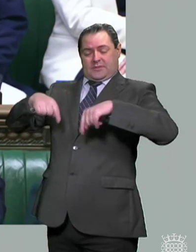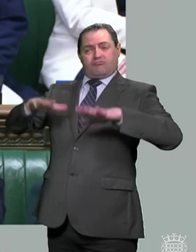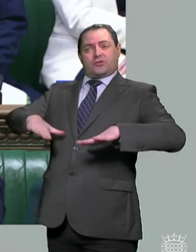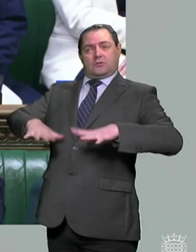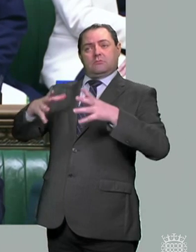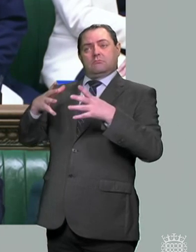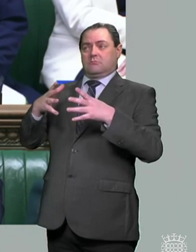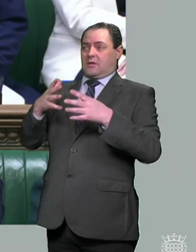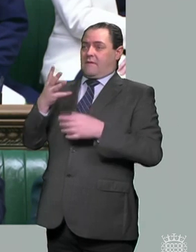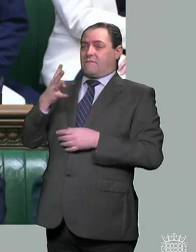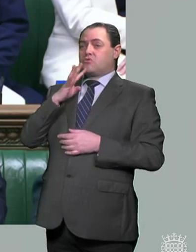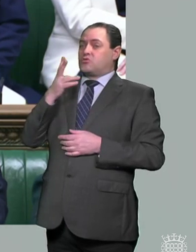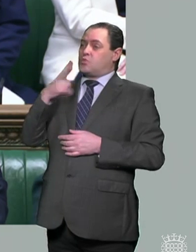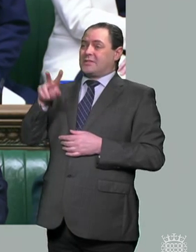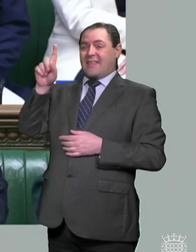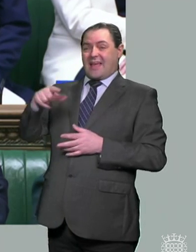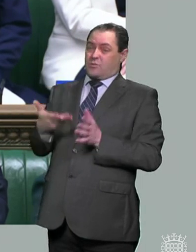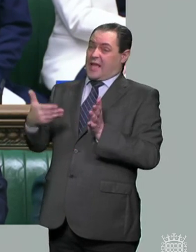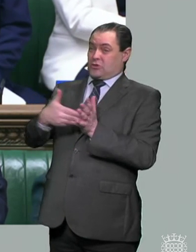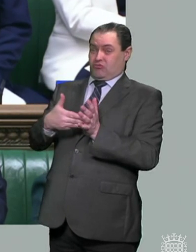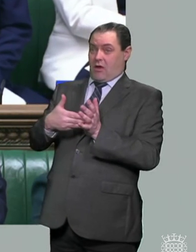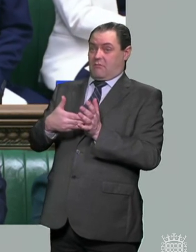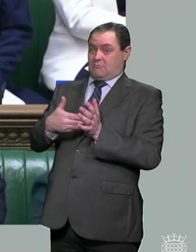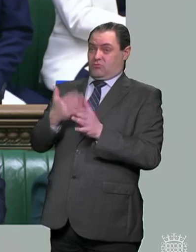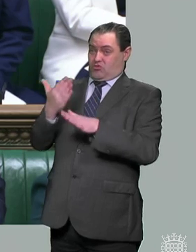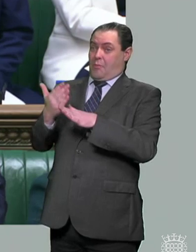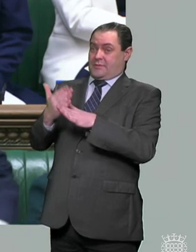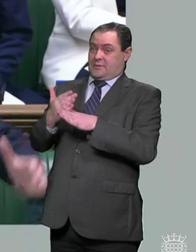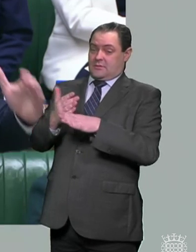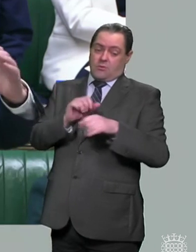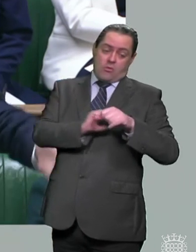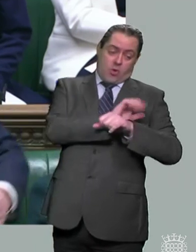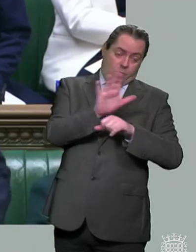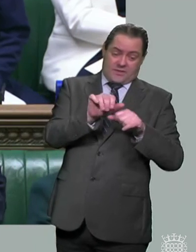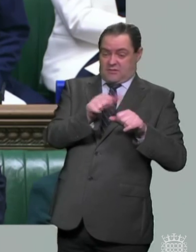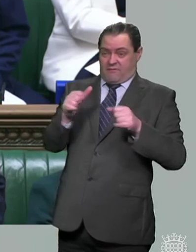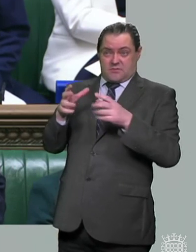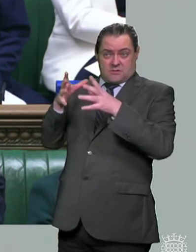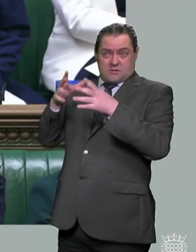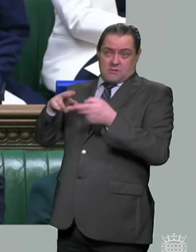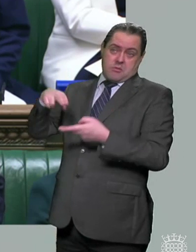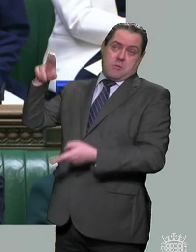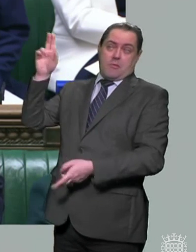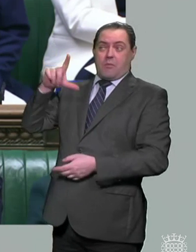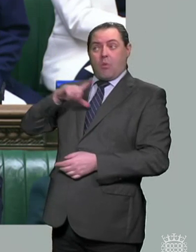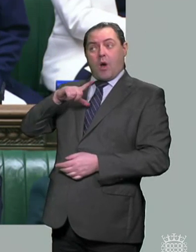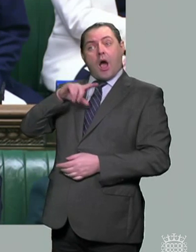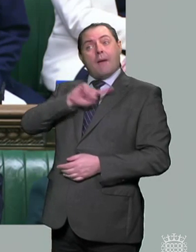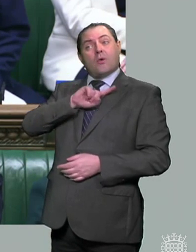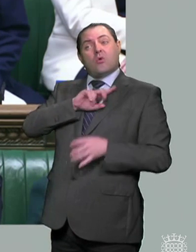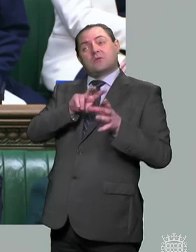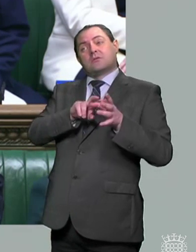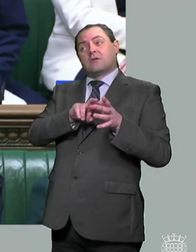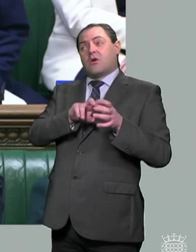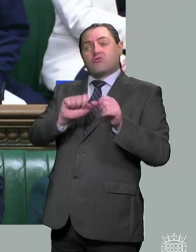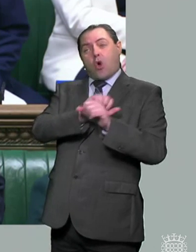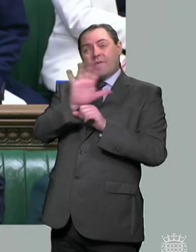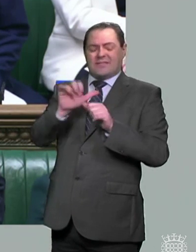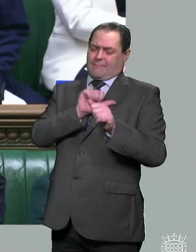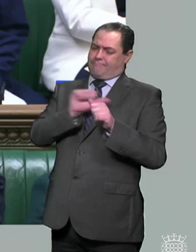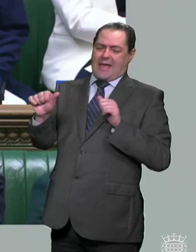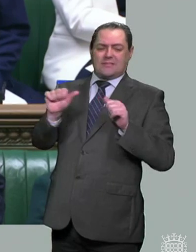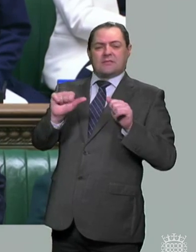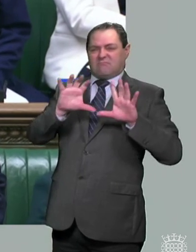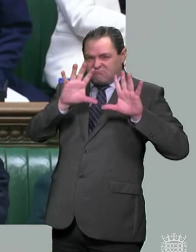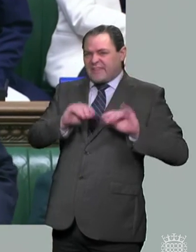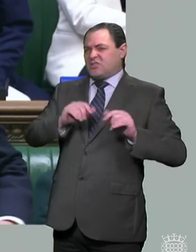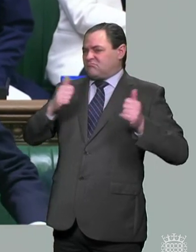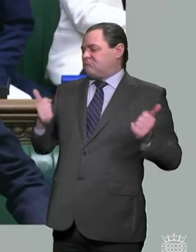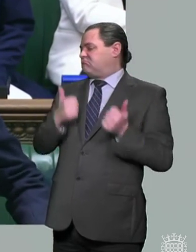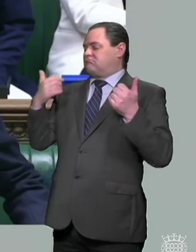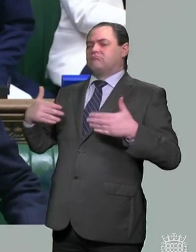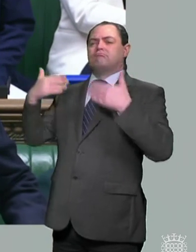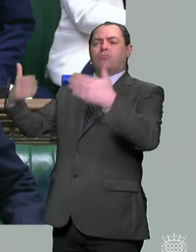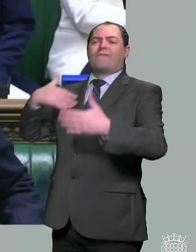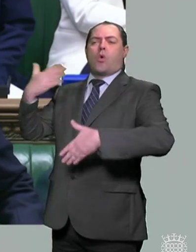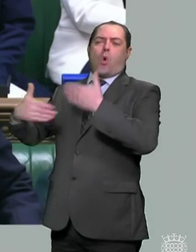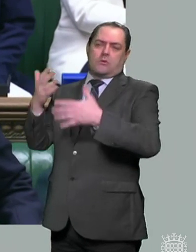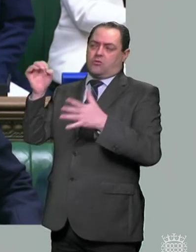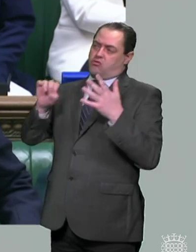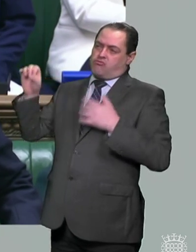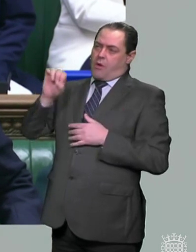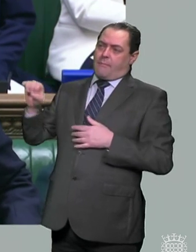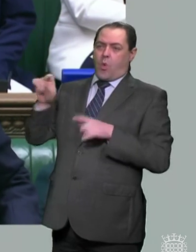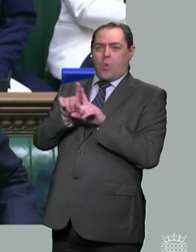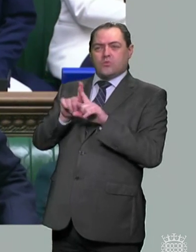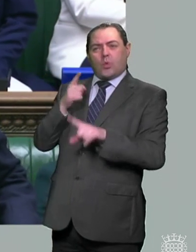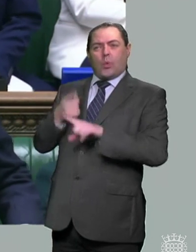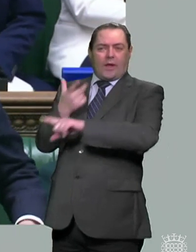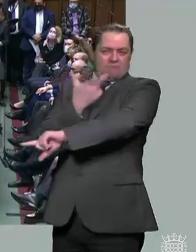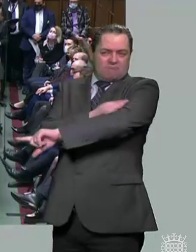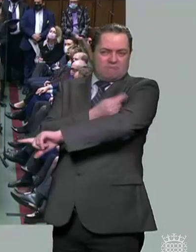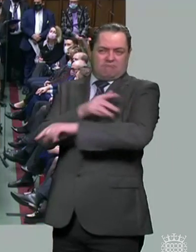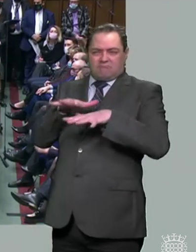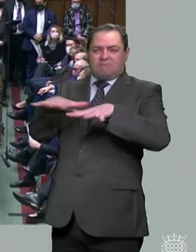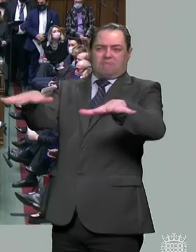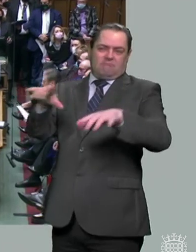There are 420,000 more on the payroll than there were before the pandemic began, because we have had the fastest exit from covid of any European economy, because we had the fastest vaccine and booster roll-out.